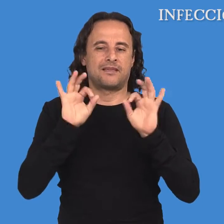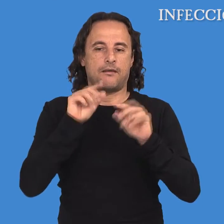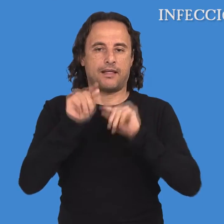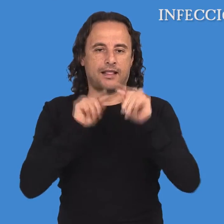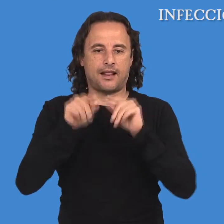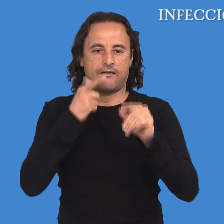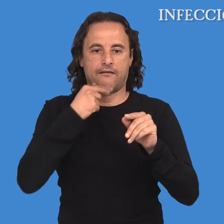virus